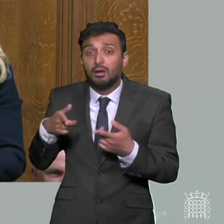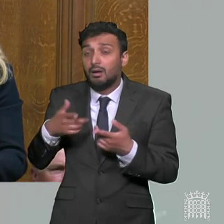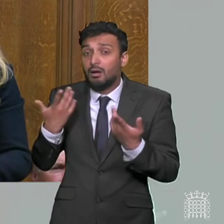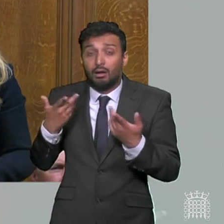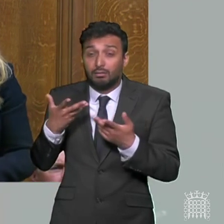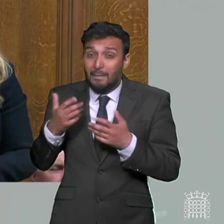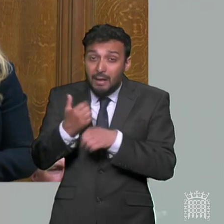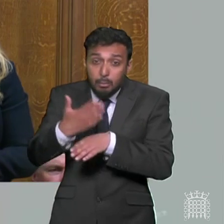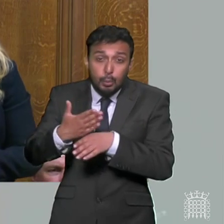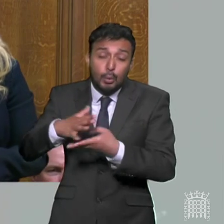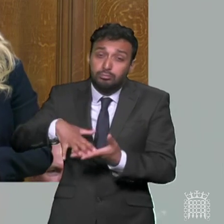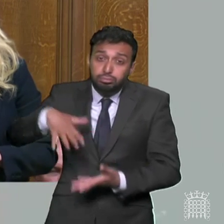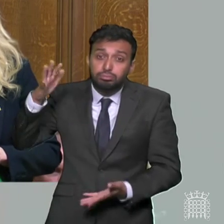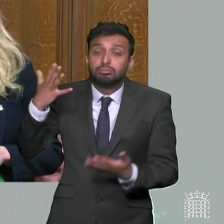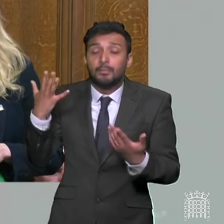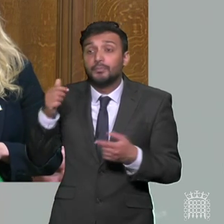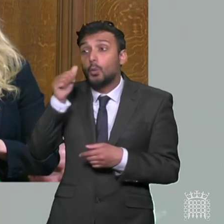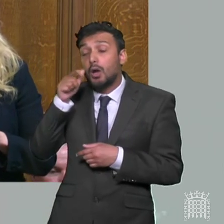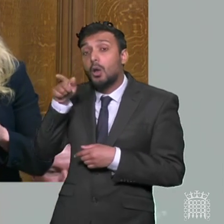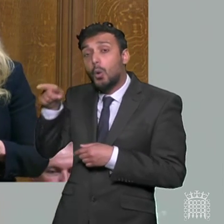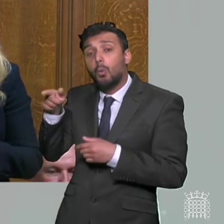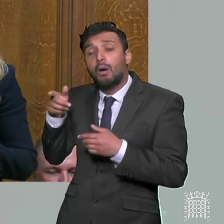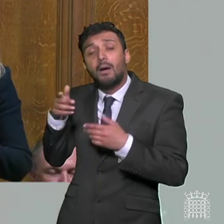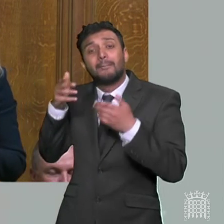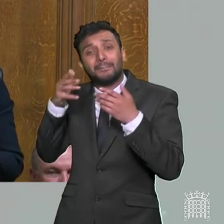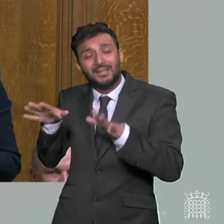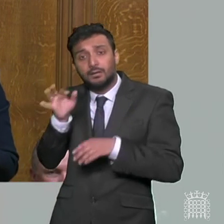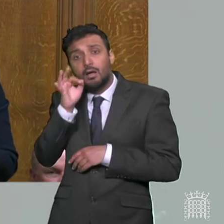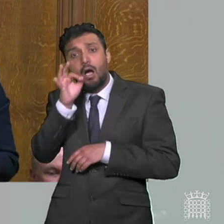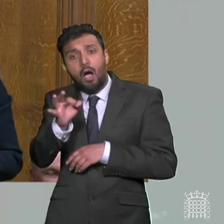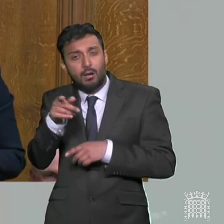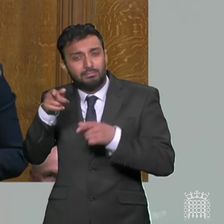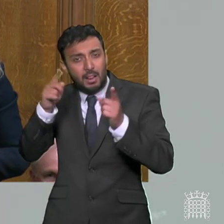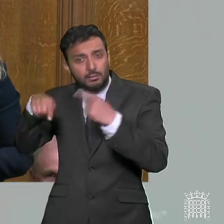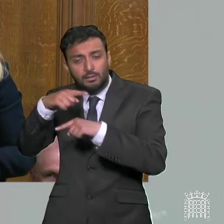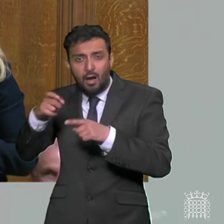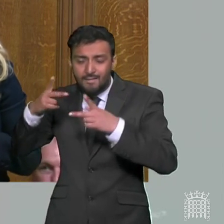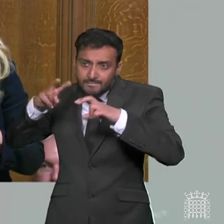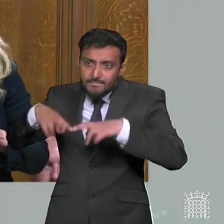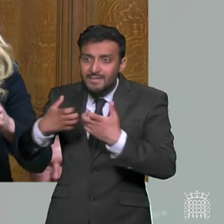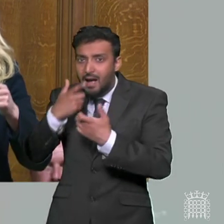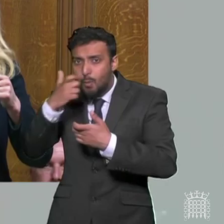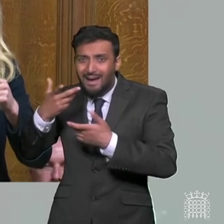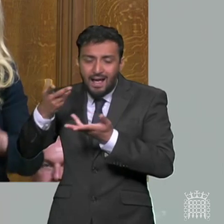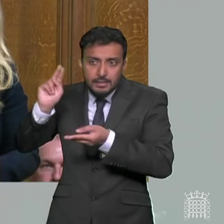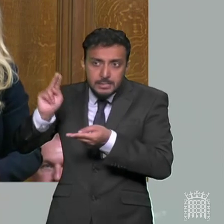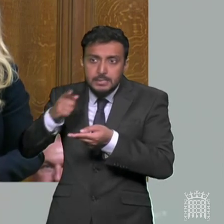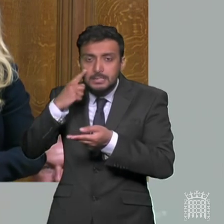I know that my right honourable Friend has personally asked Ministers to investigate options to reduce the costs of childcare.